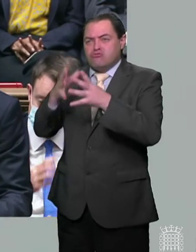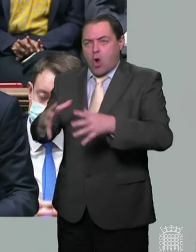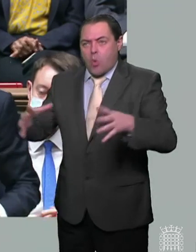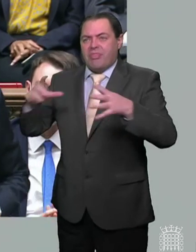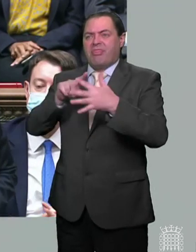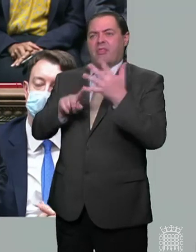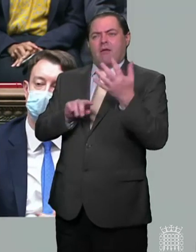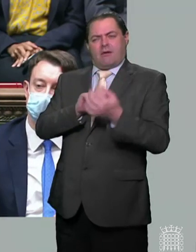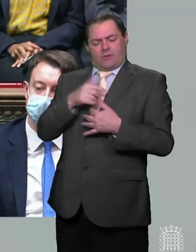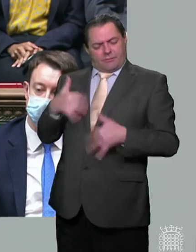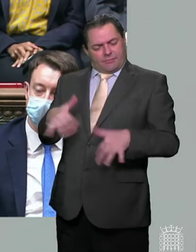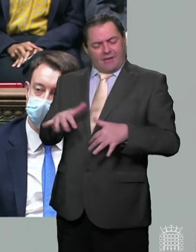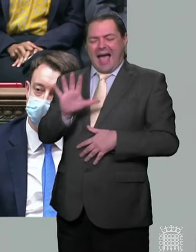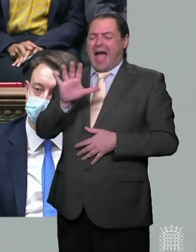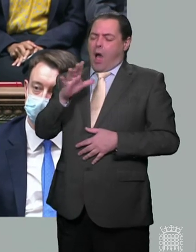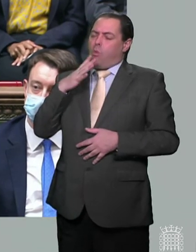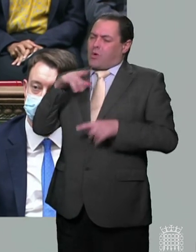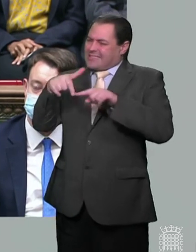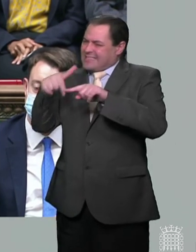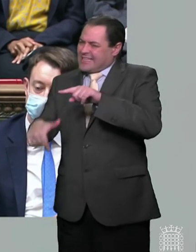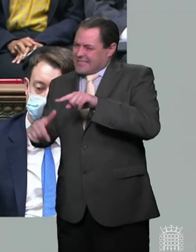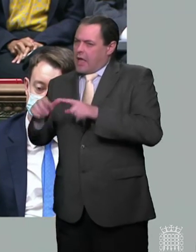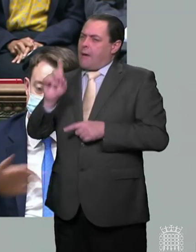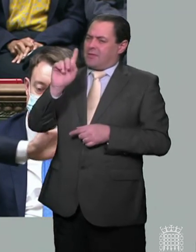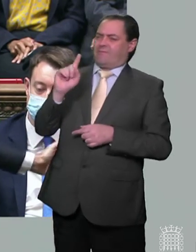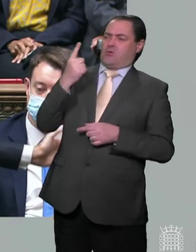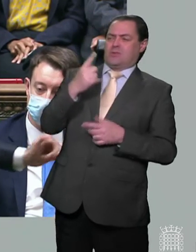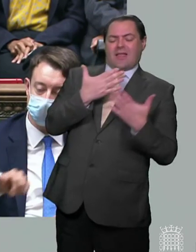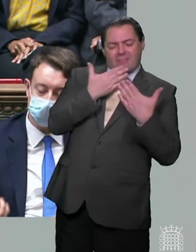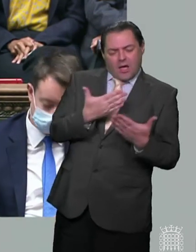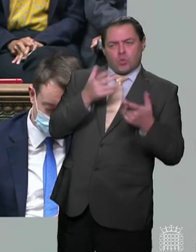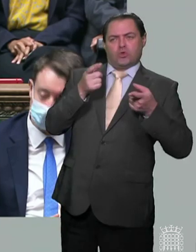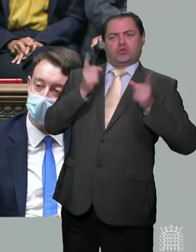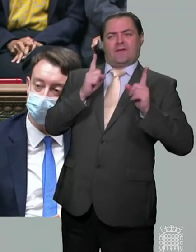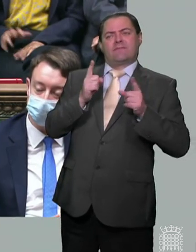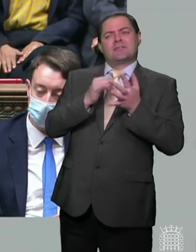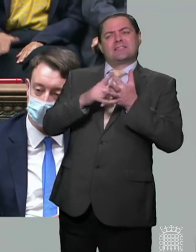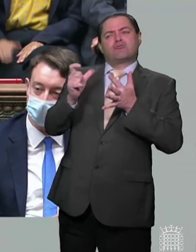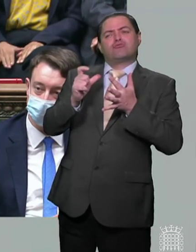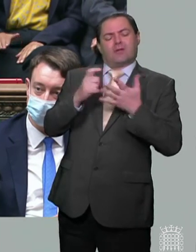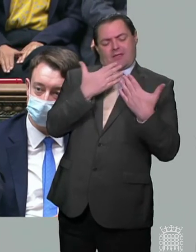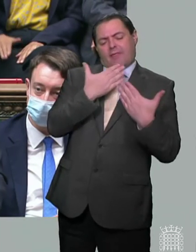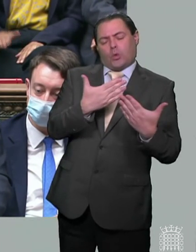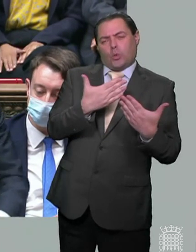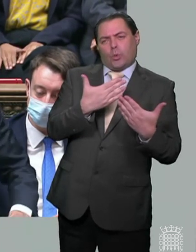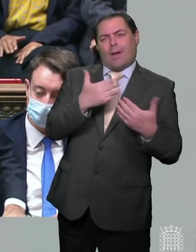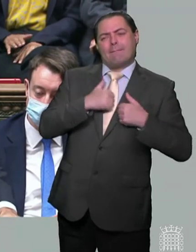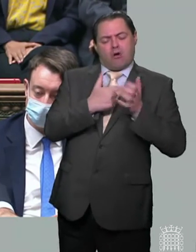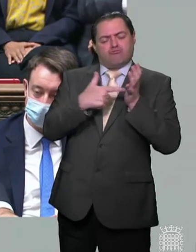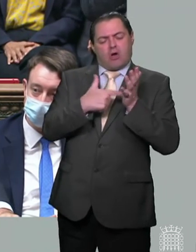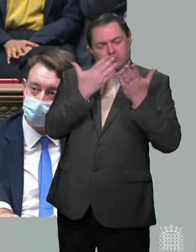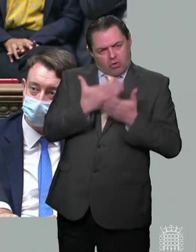Before I turn to the details, I would like to thank the Chief Secretary to the Treasury, my right honourable Friend the Member for Middlesbrough South and East Cleveland .